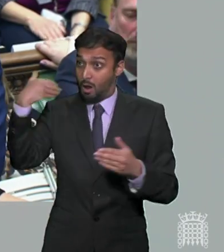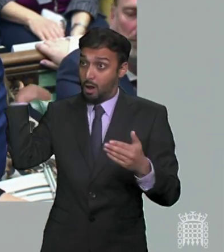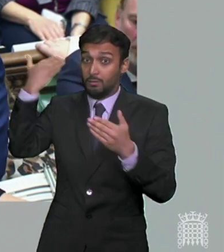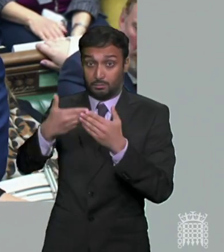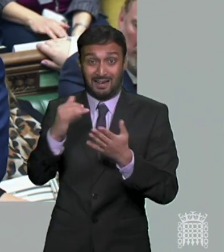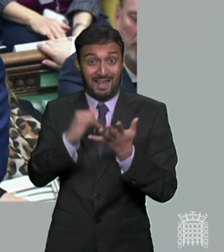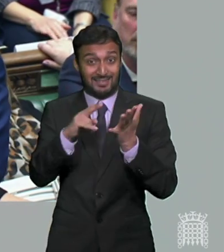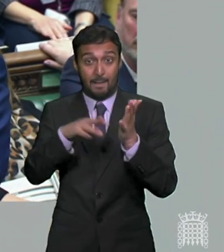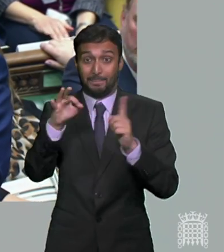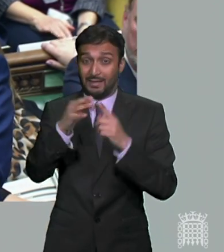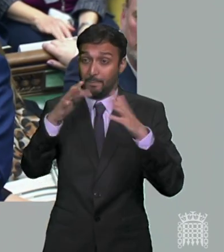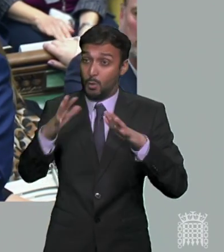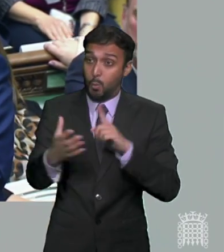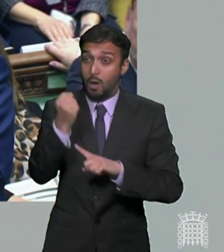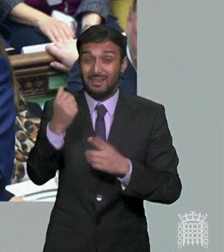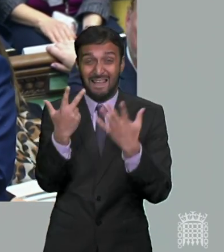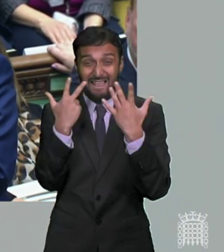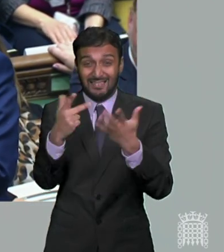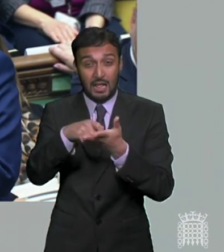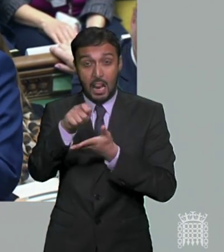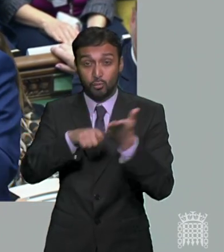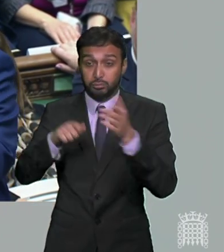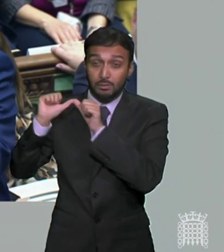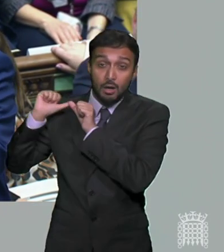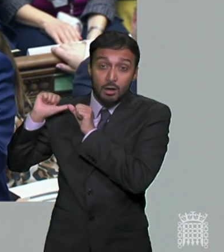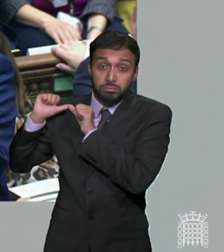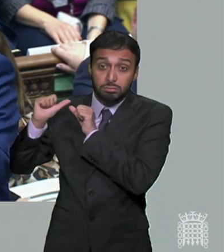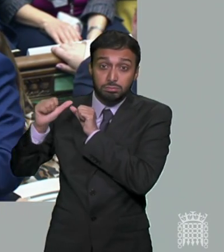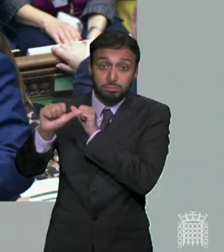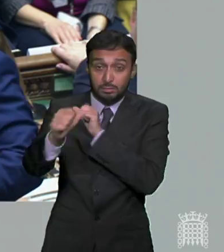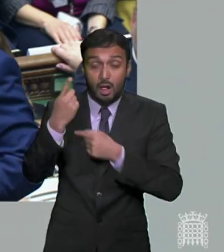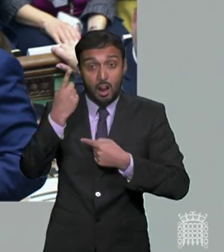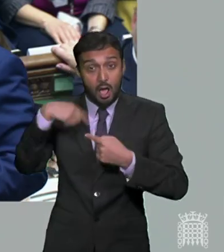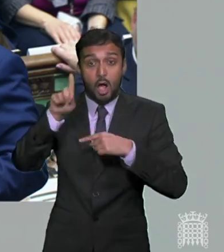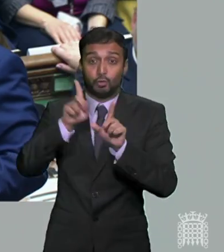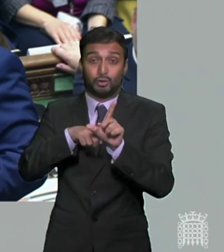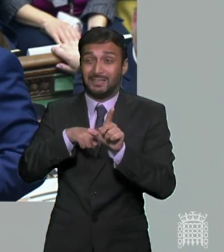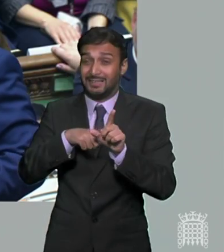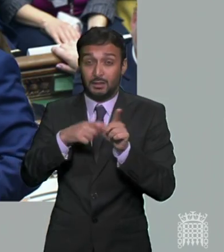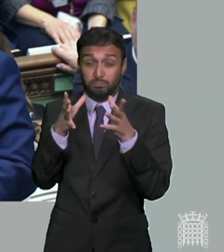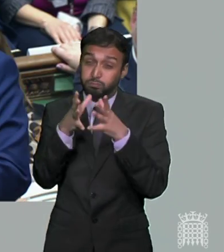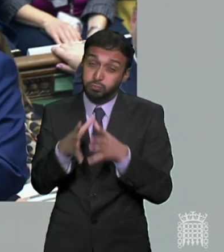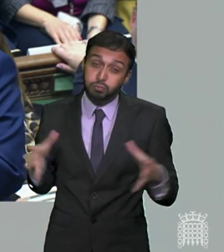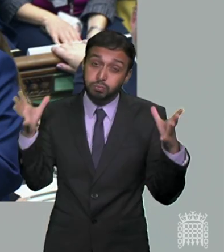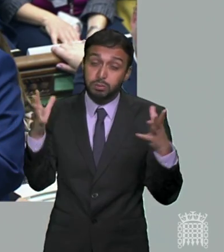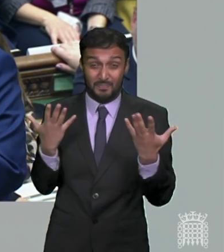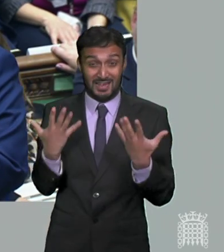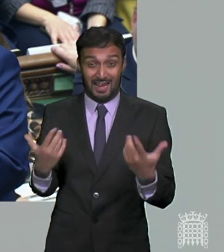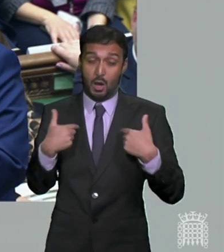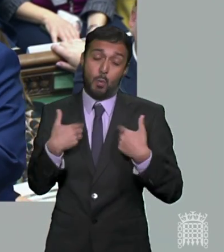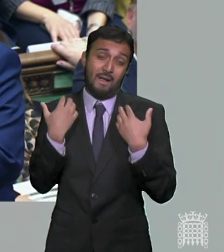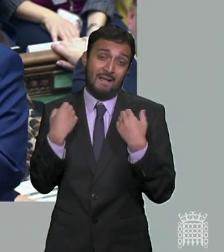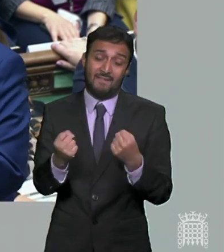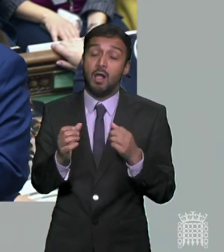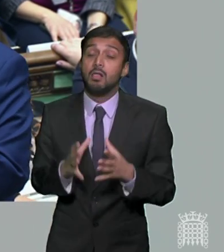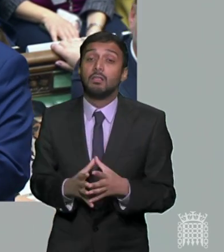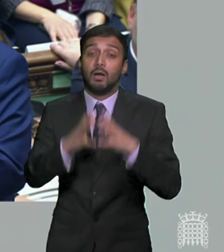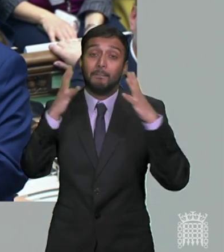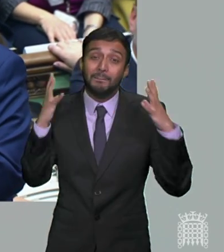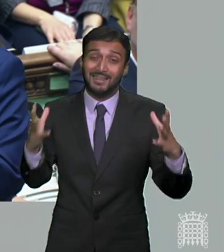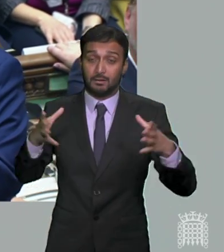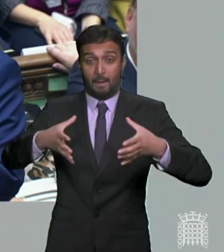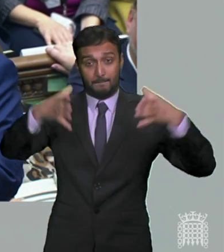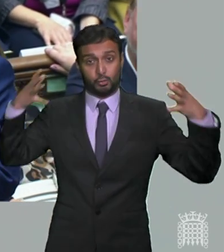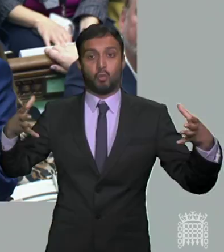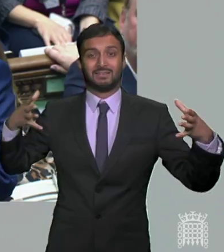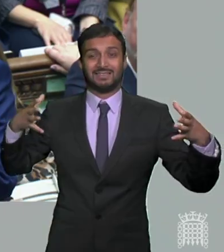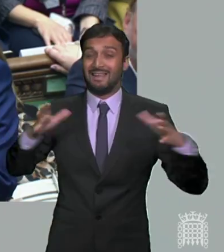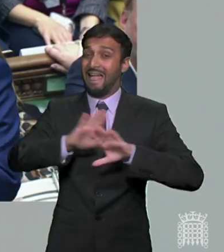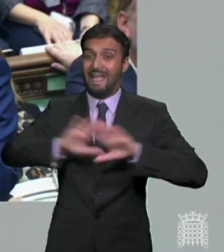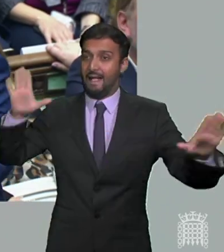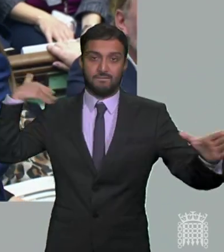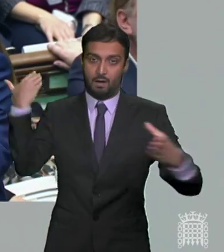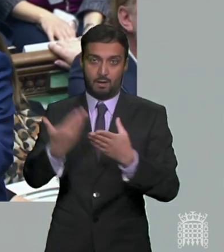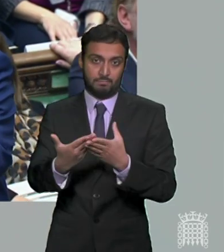Last year, we won a landslide. The Scottish Parliament now has the biggest majority for an independence referendum in the history of devolution.